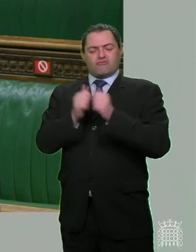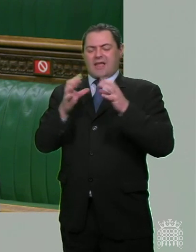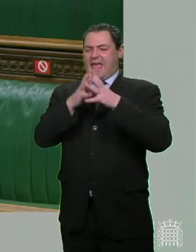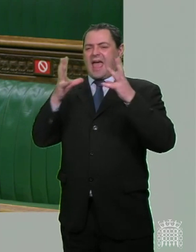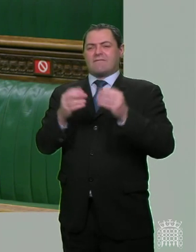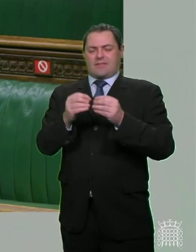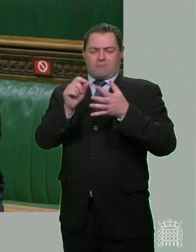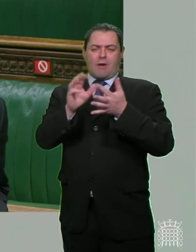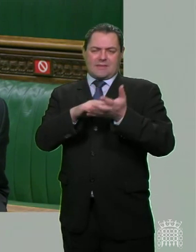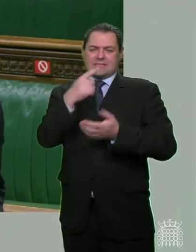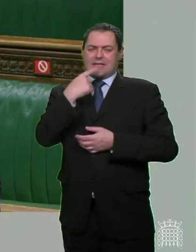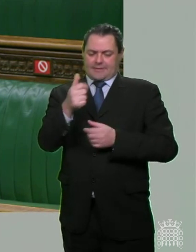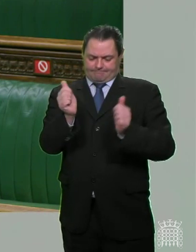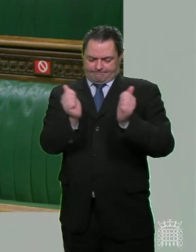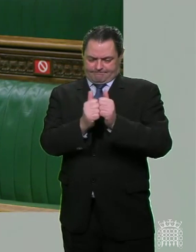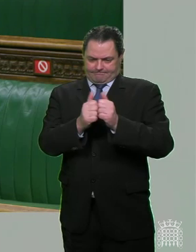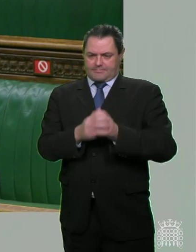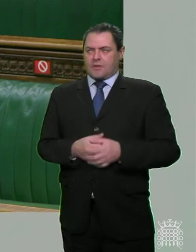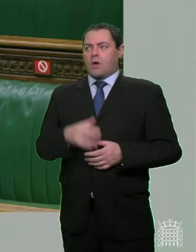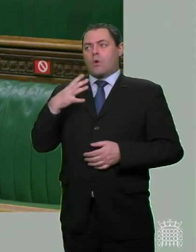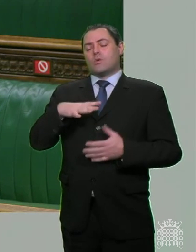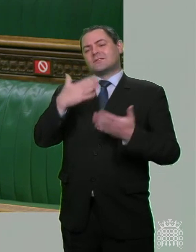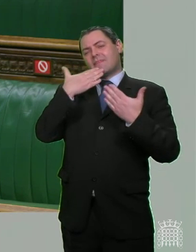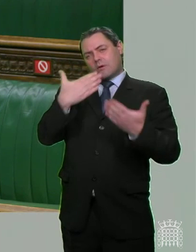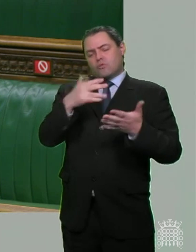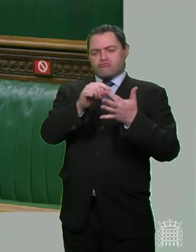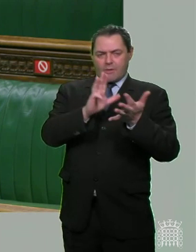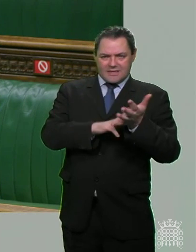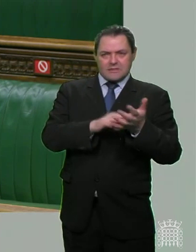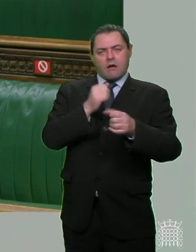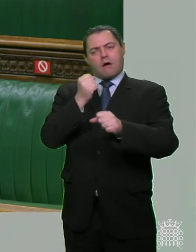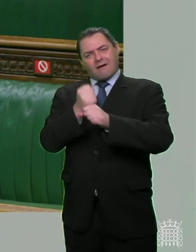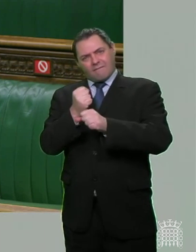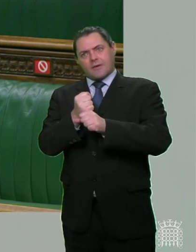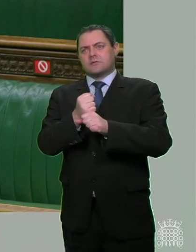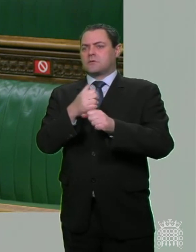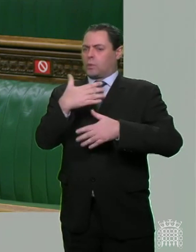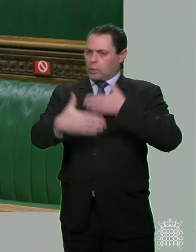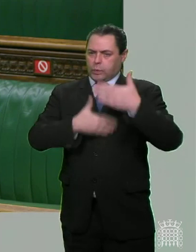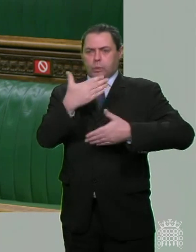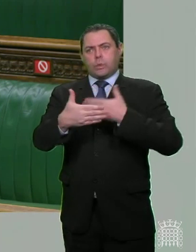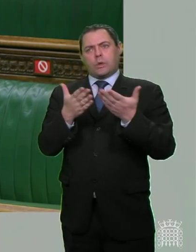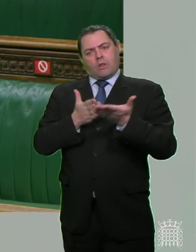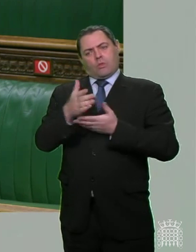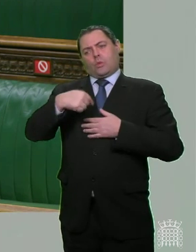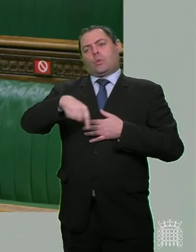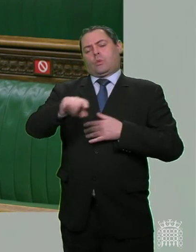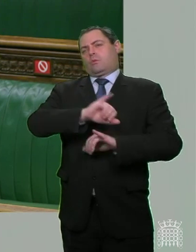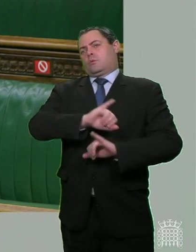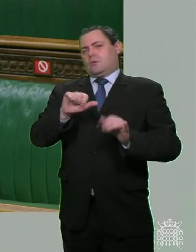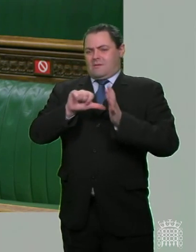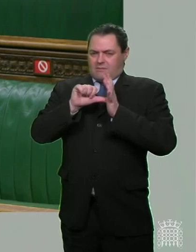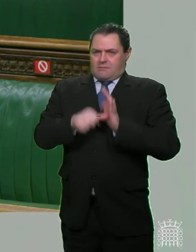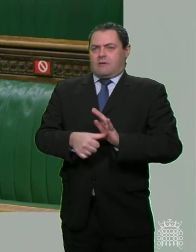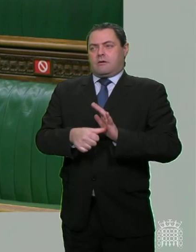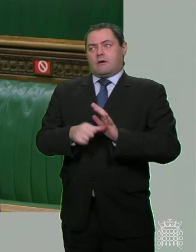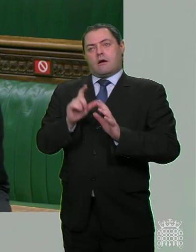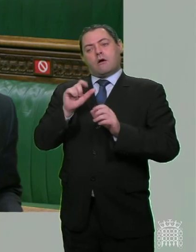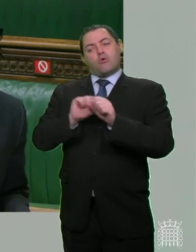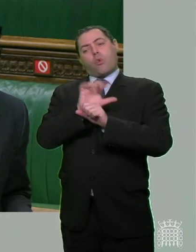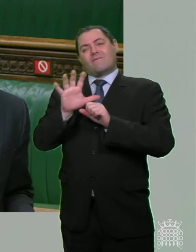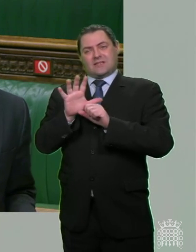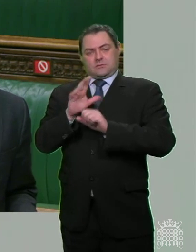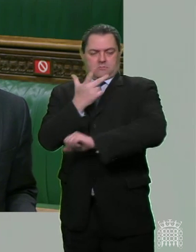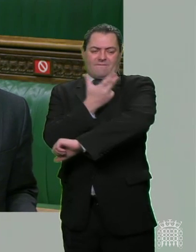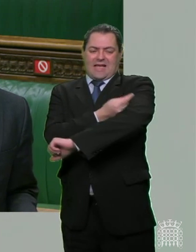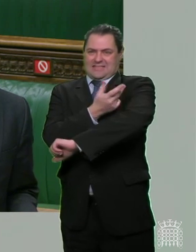I thank the Prime Minister and the Government for all their hard work in these difficult and challenging times with regard to the delivery of the covid-19 vaccination.